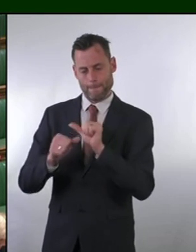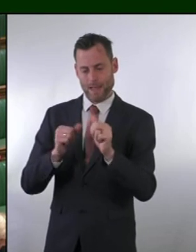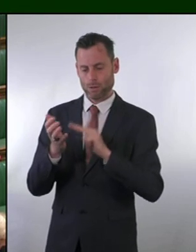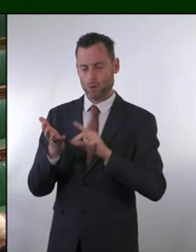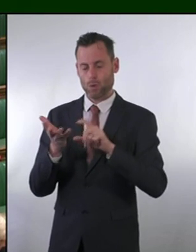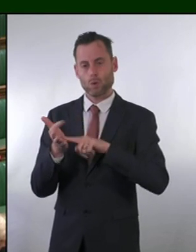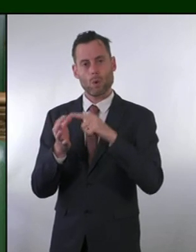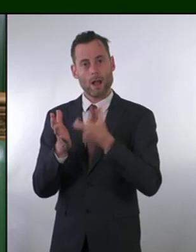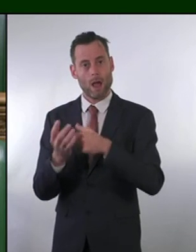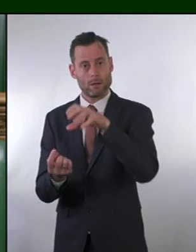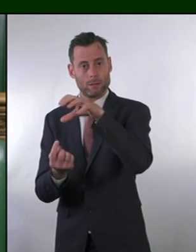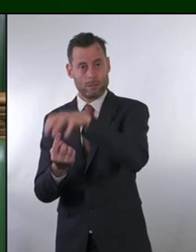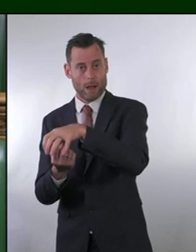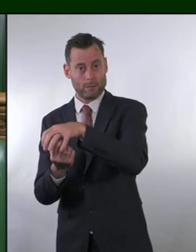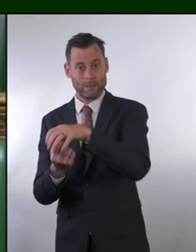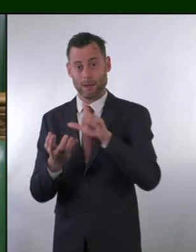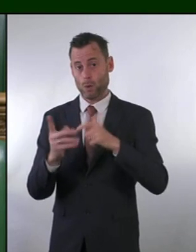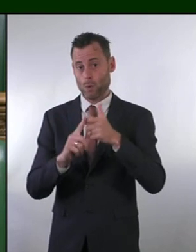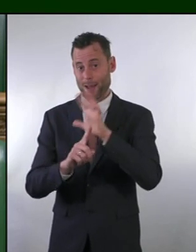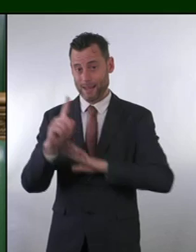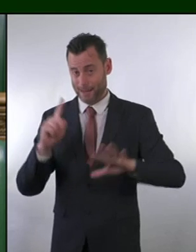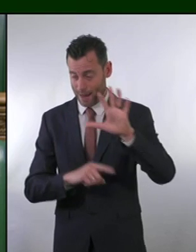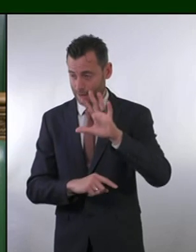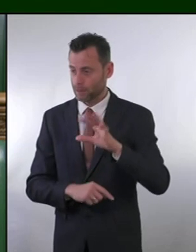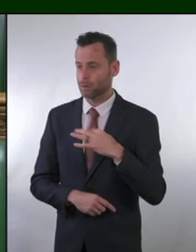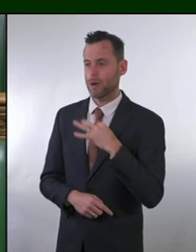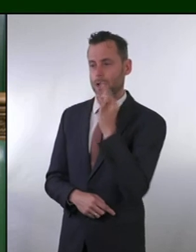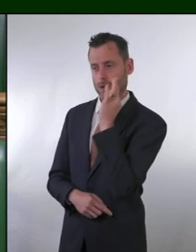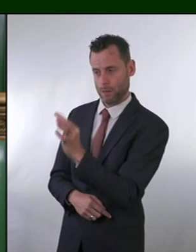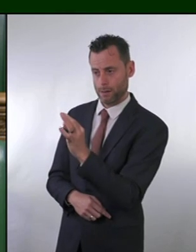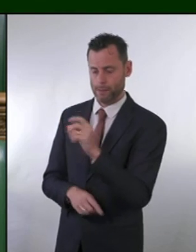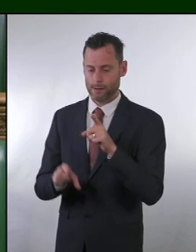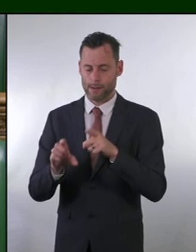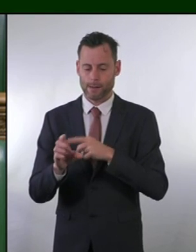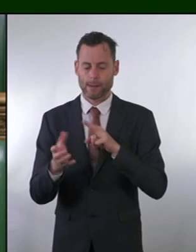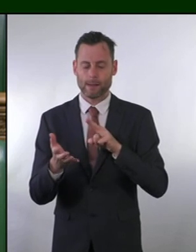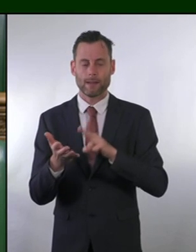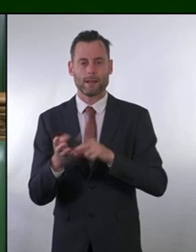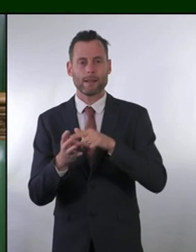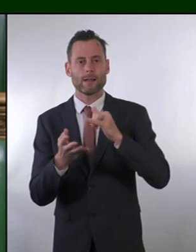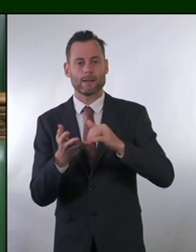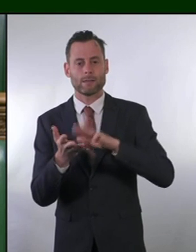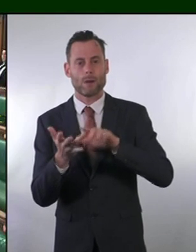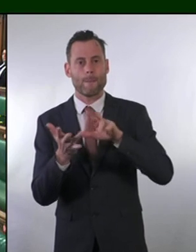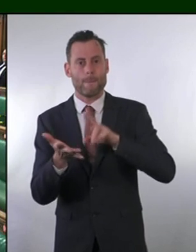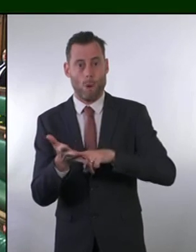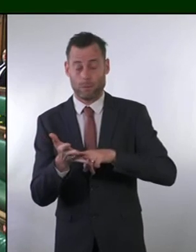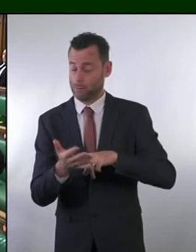Will the Prime Minister confirm to me and the people of Ynys Môn that he is 100% behind Wylfa Newydd?